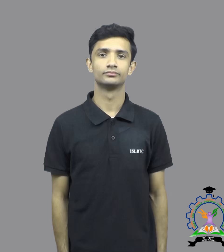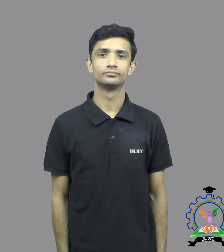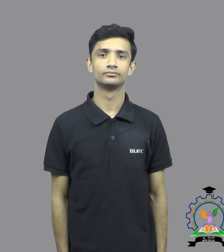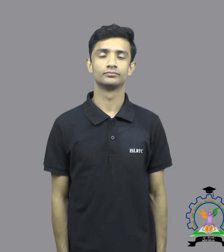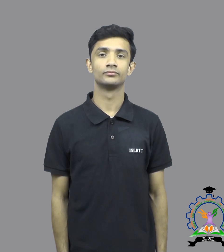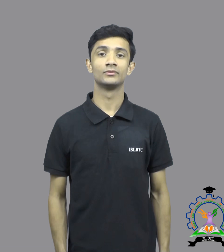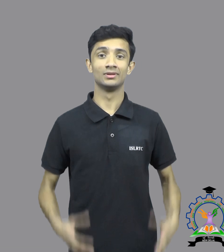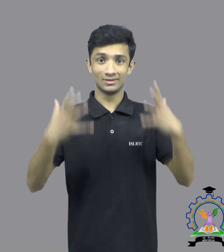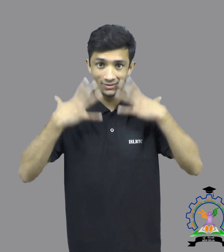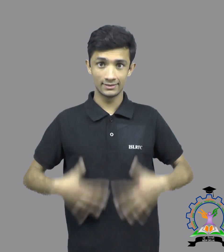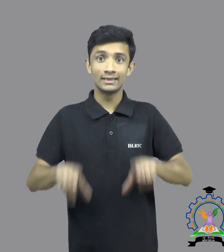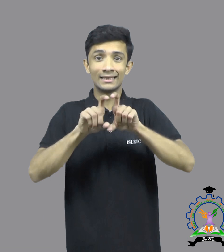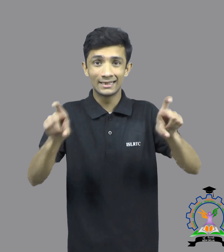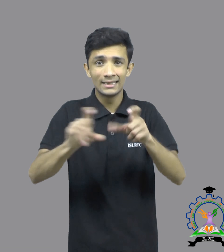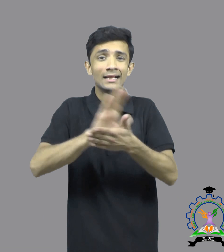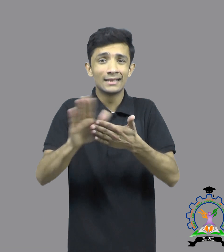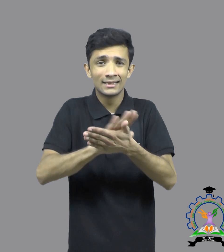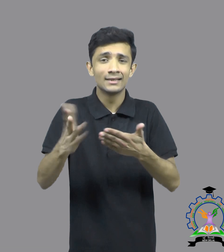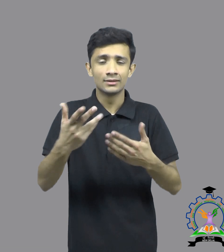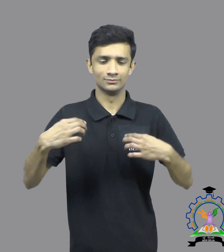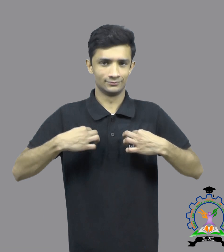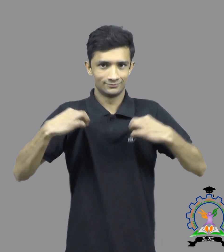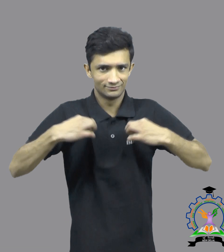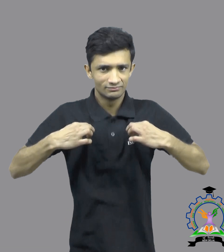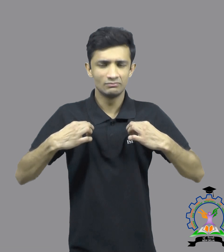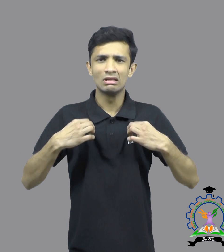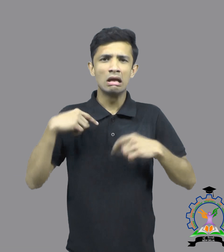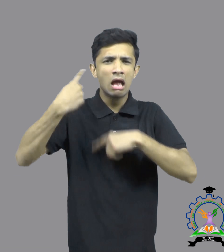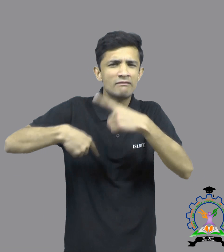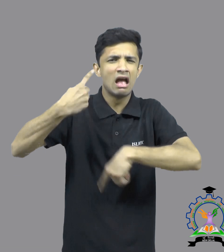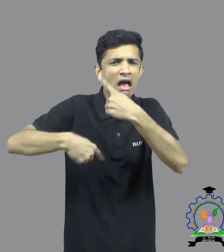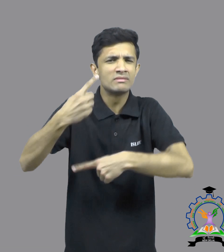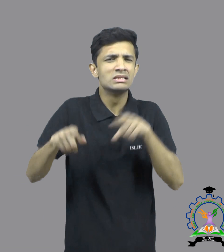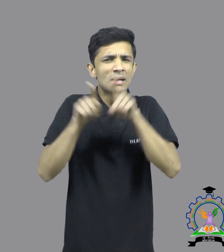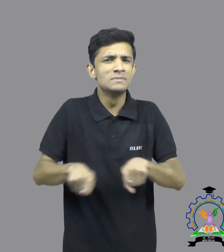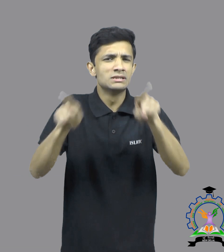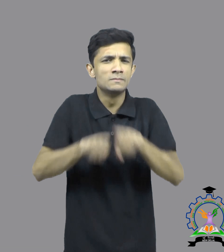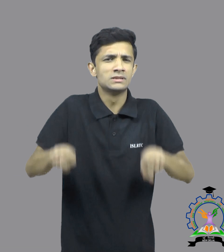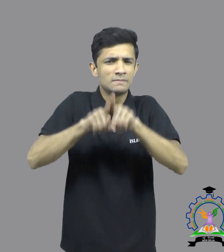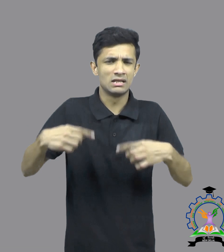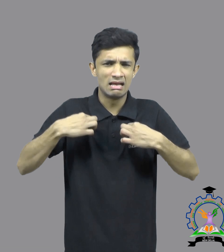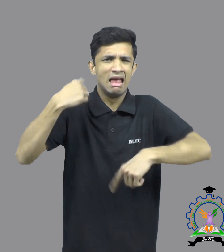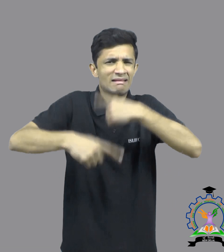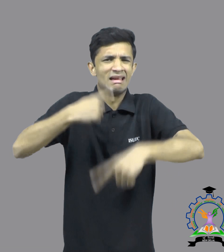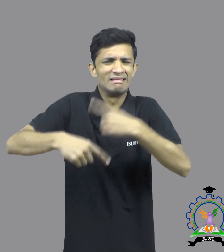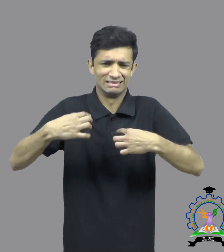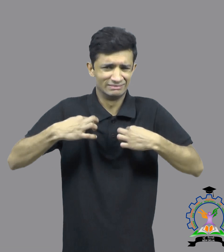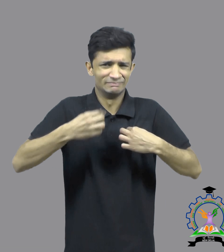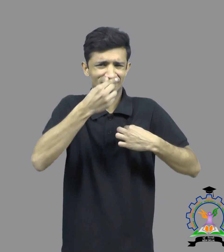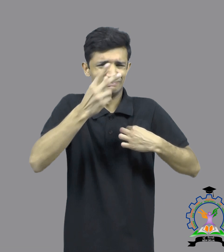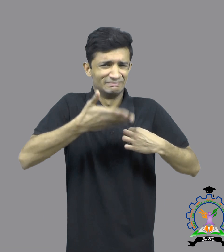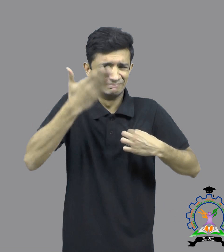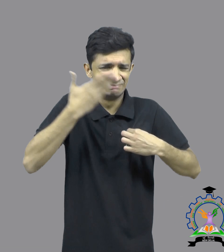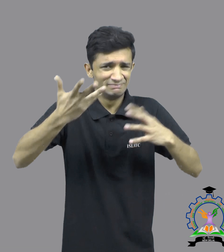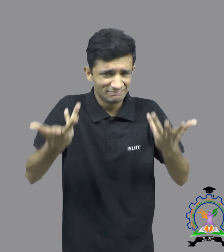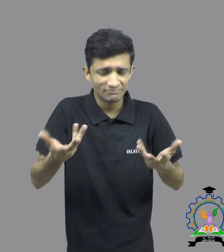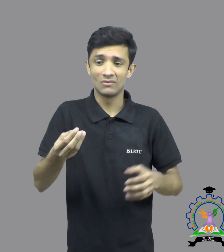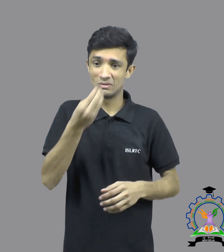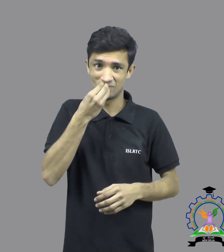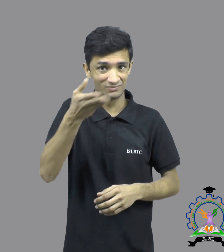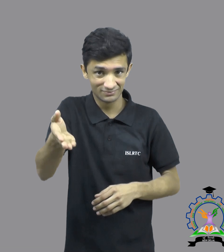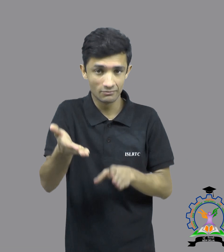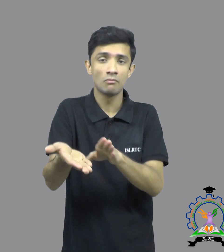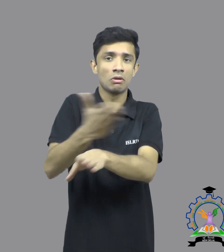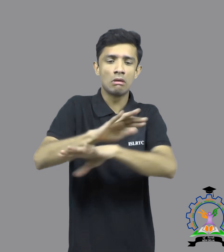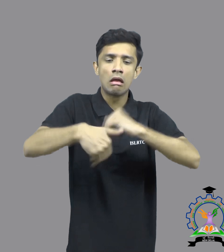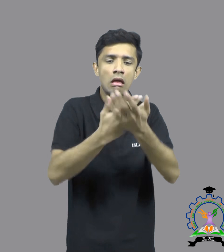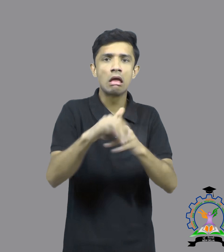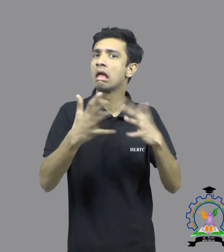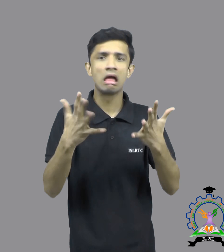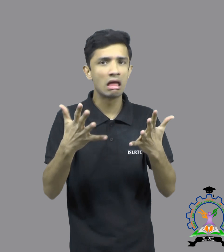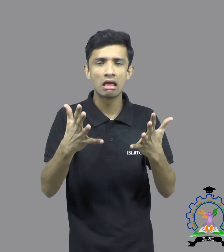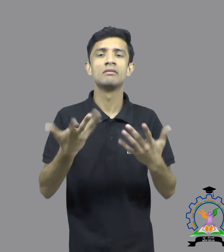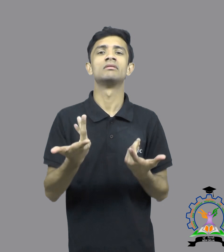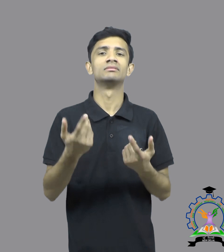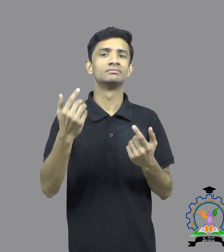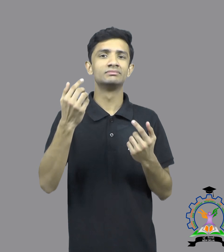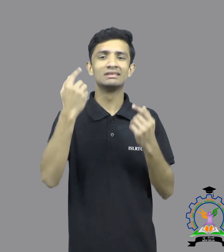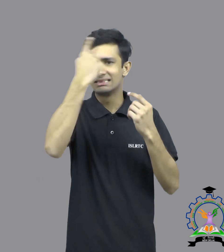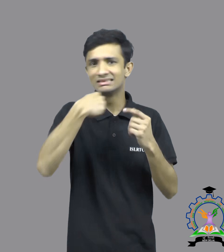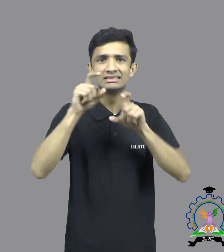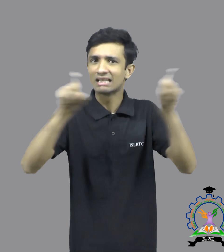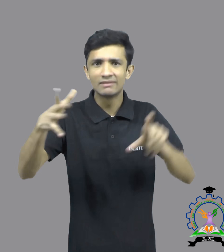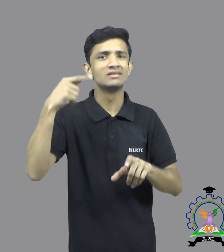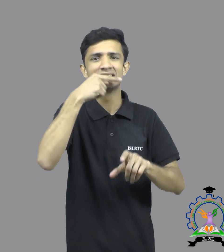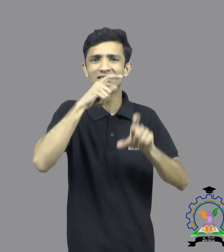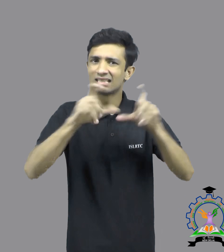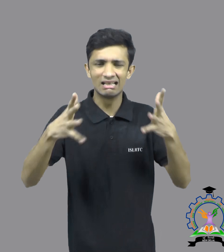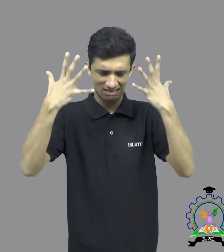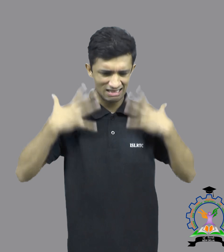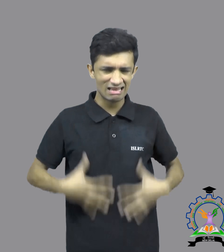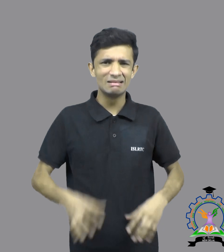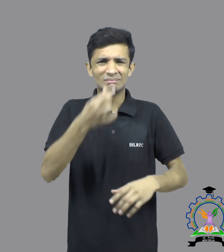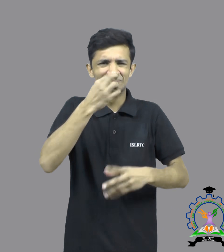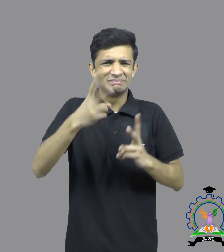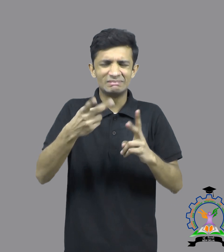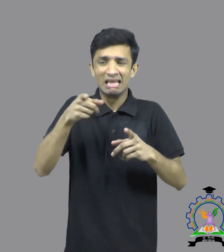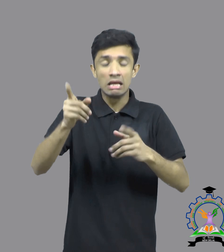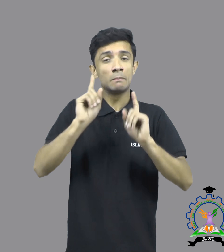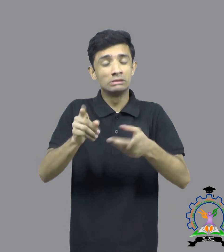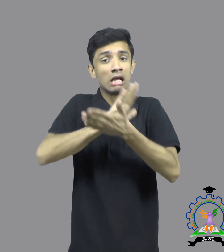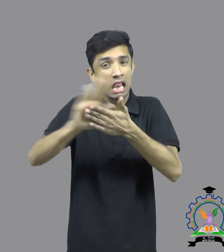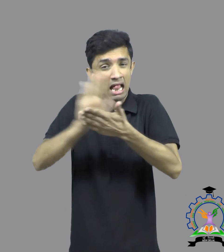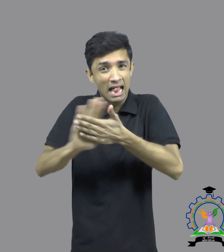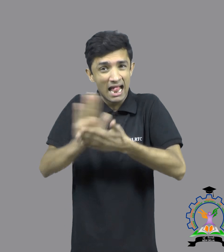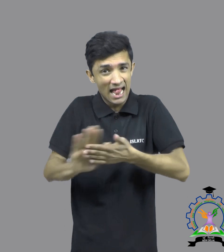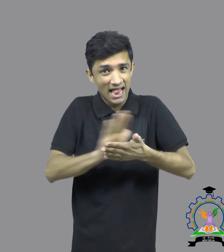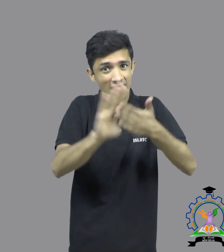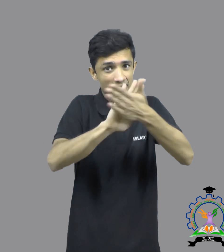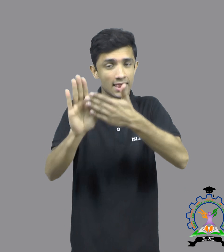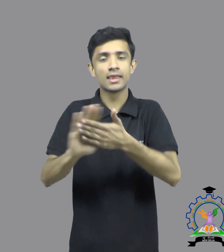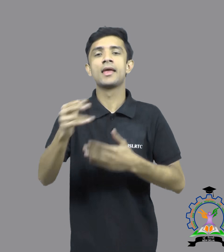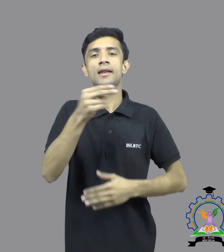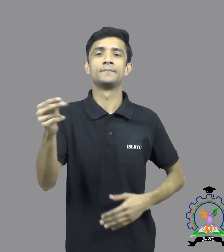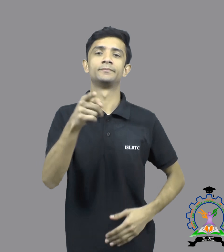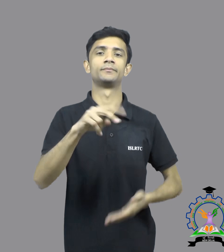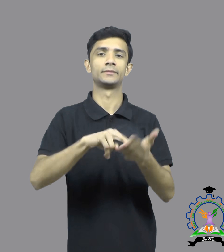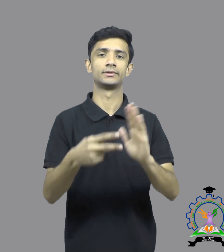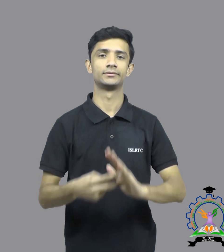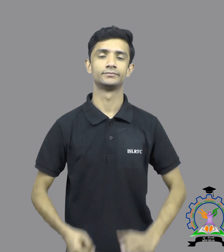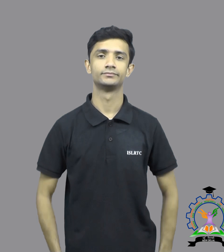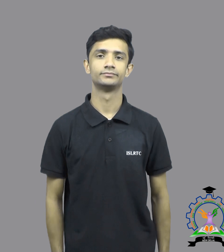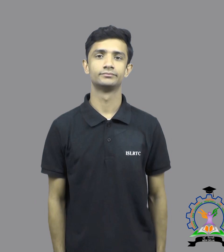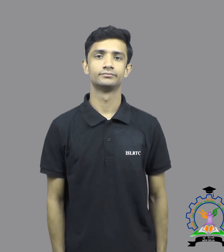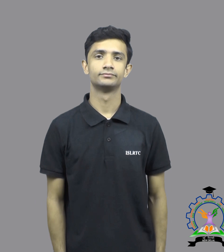Hygiene